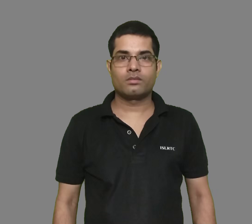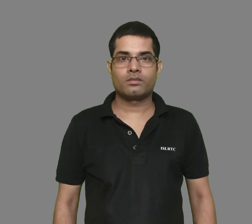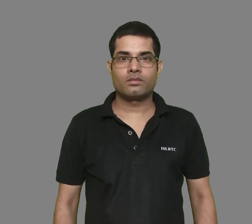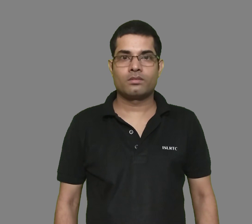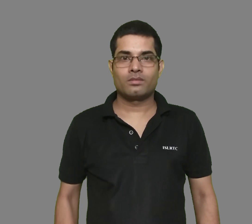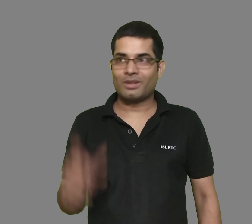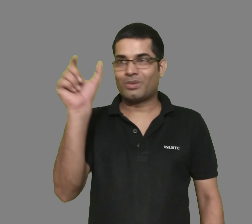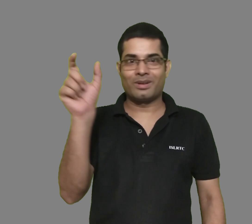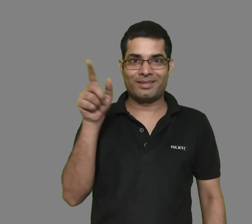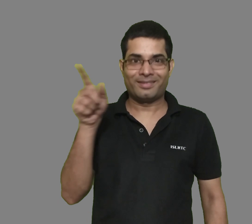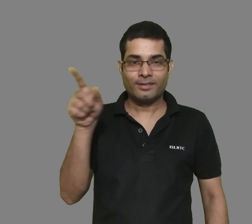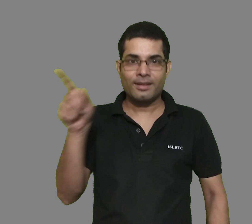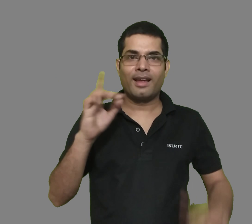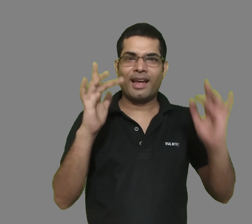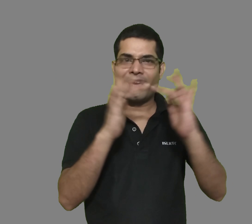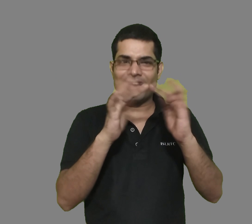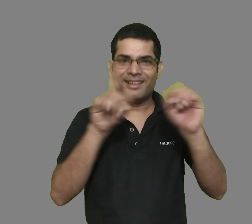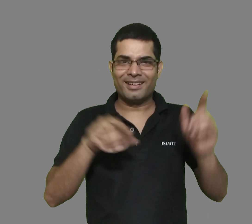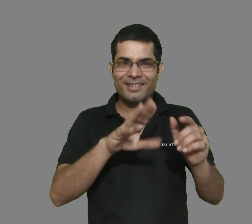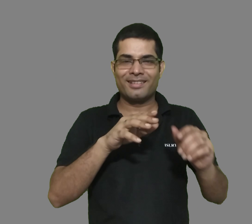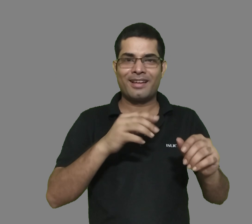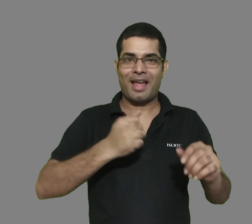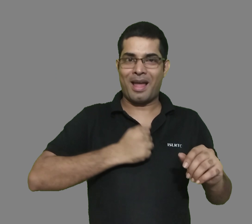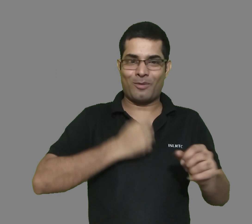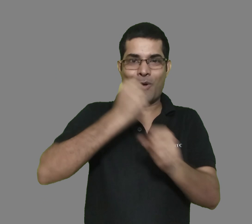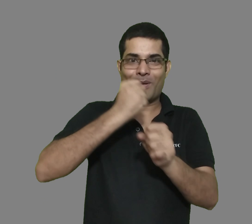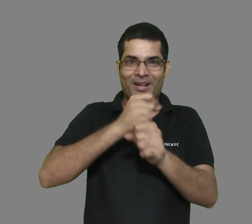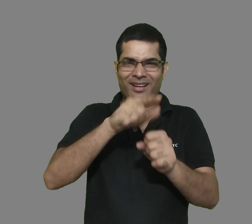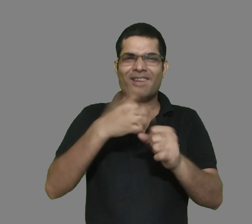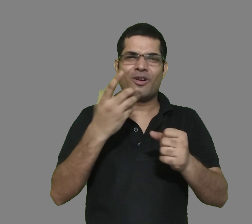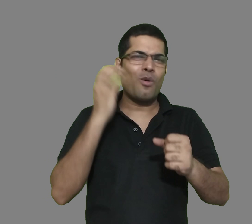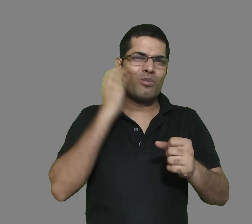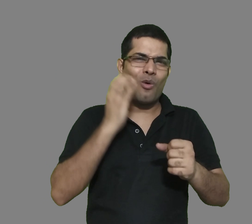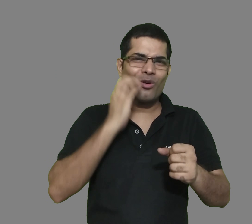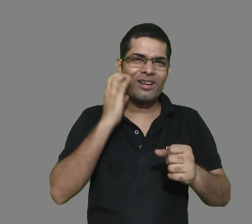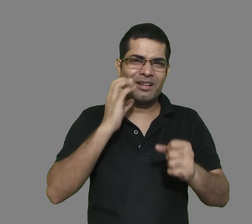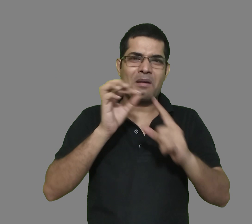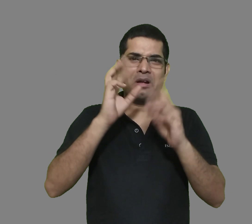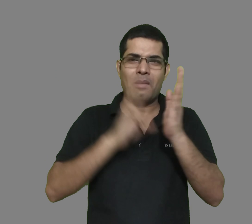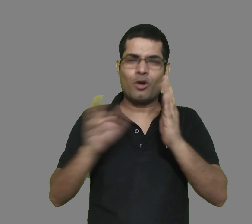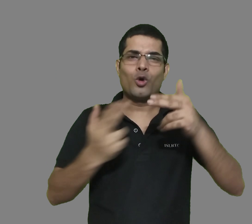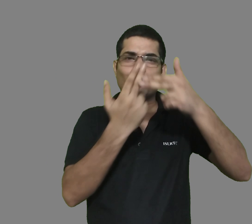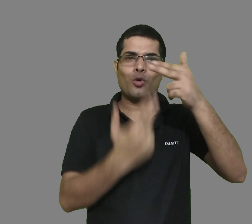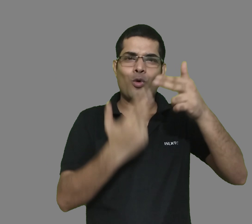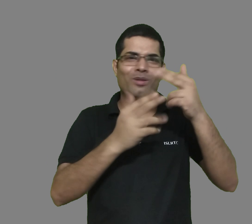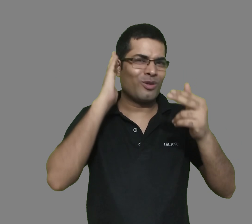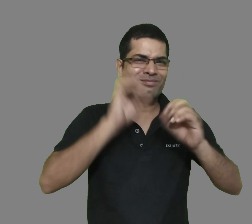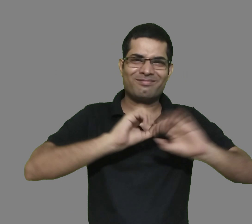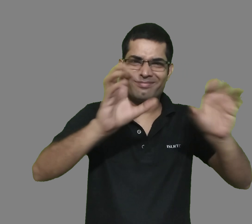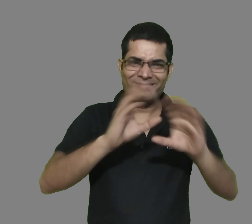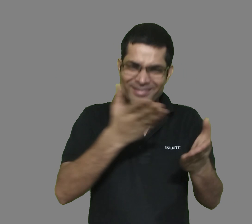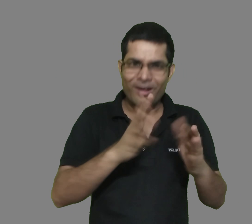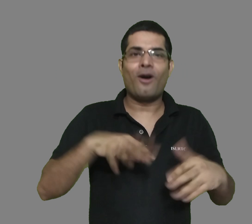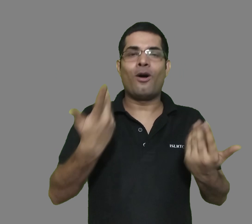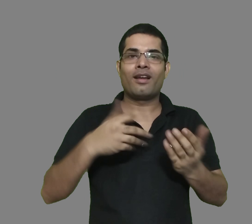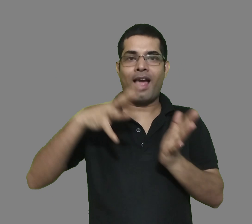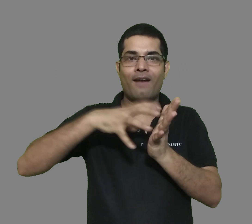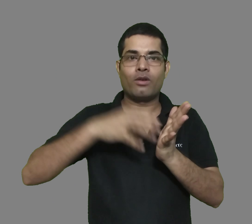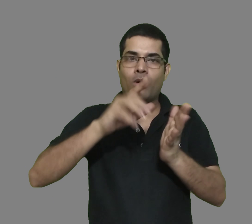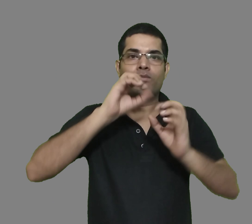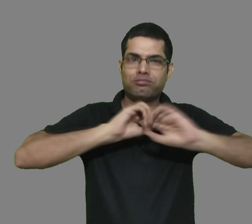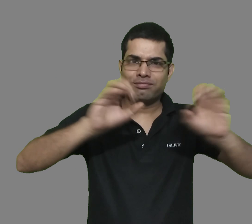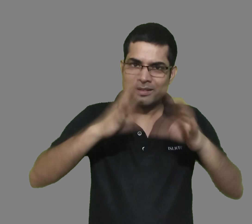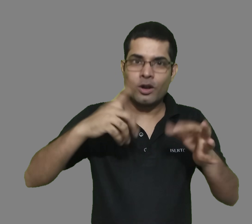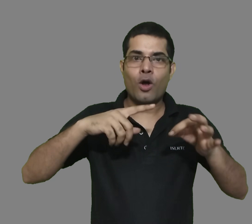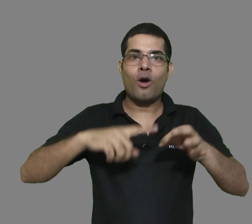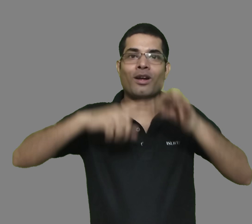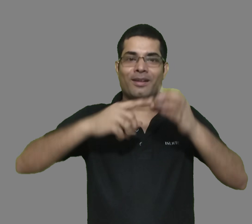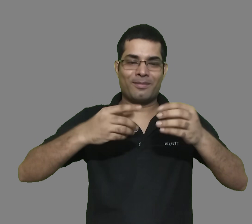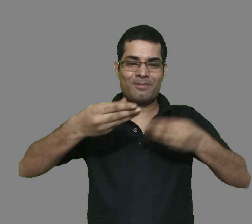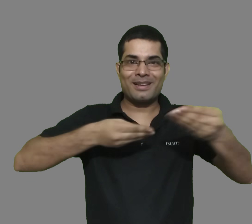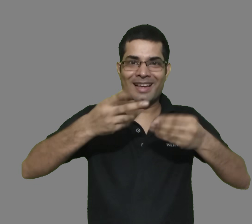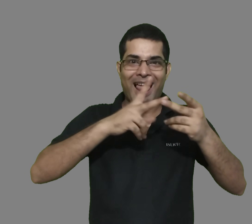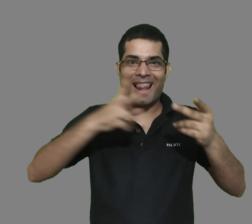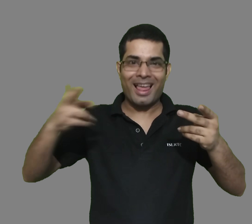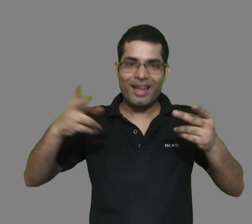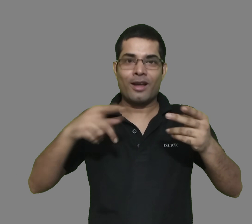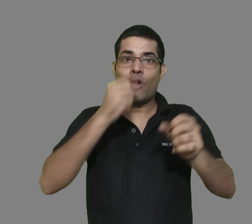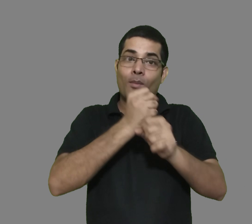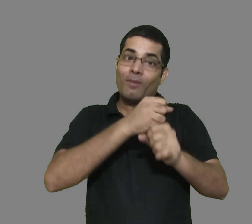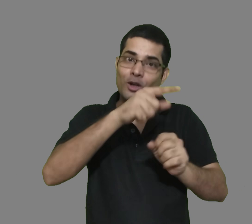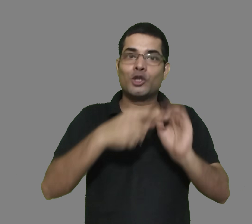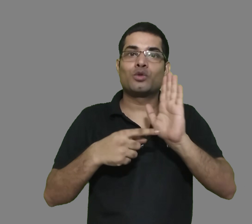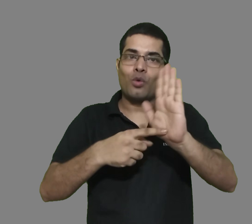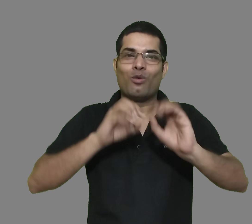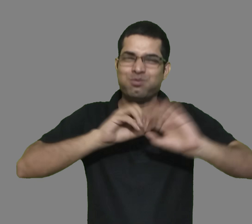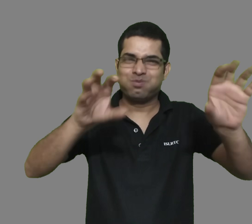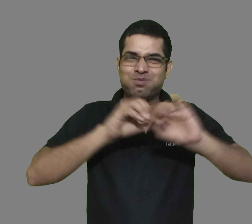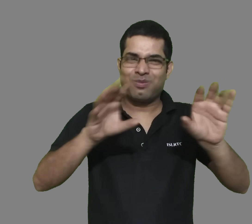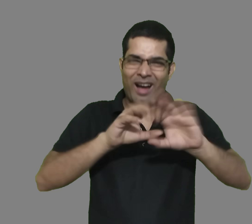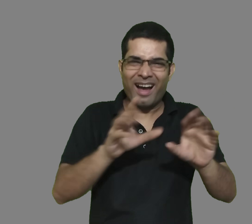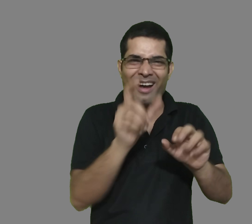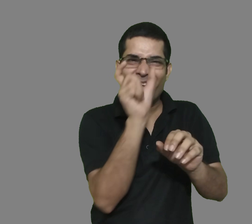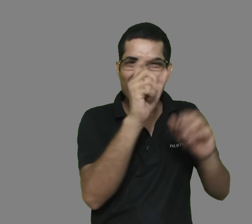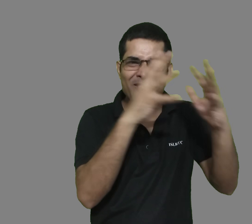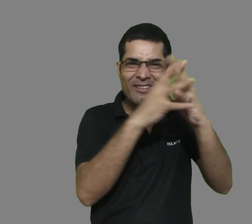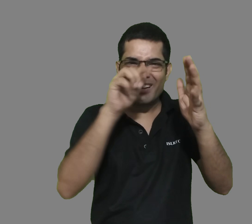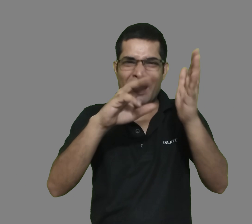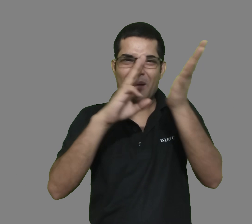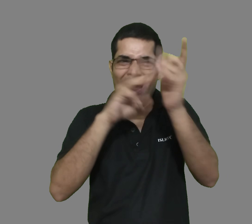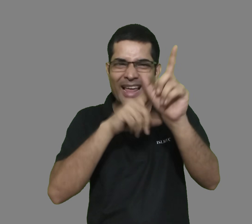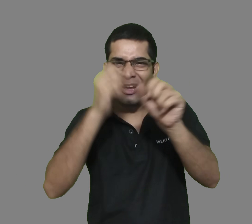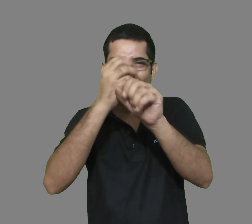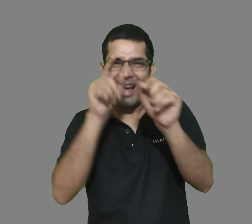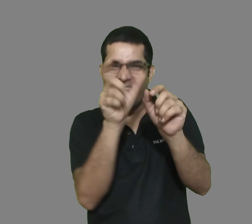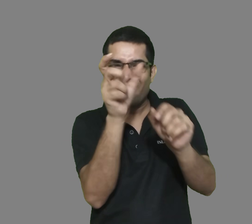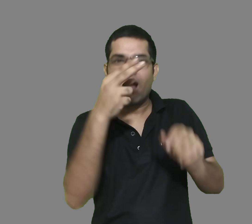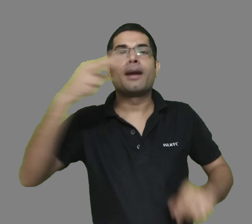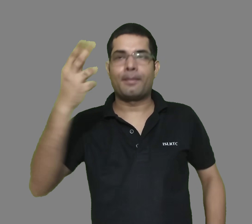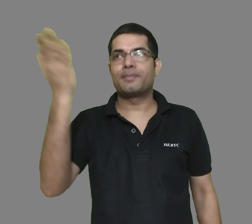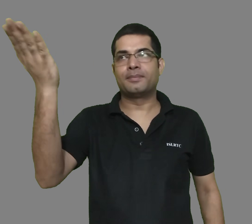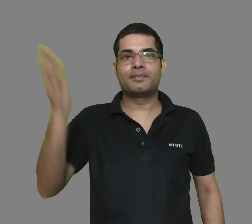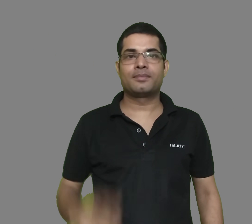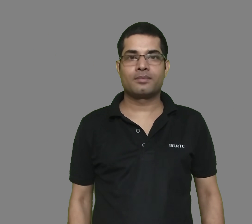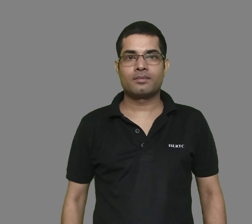My Gov